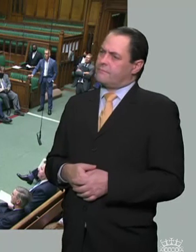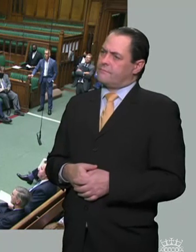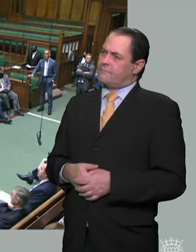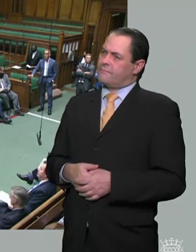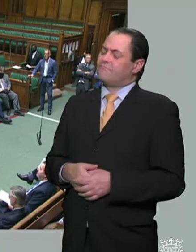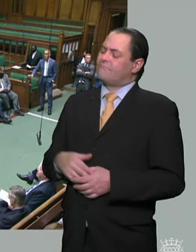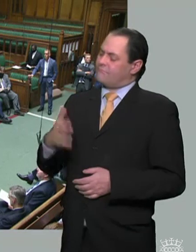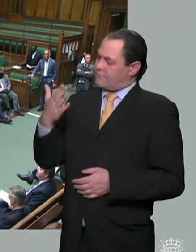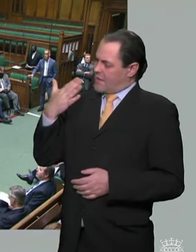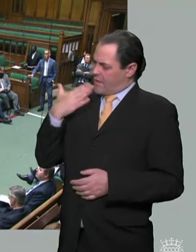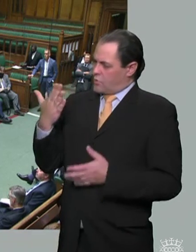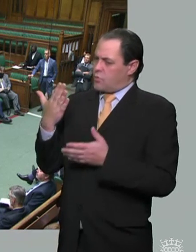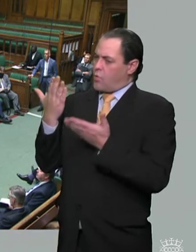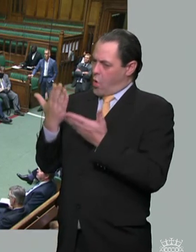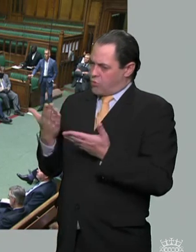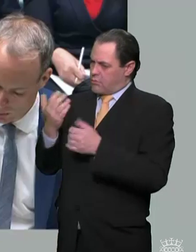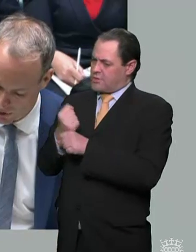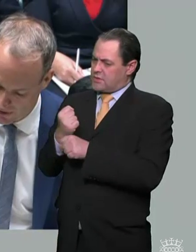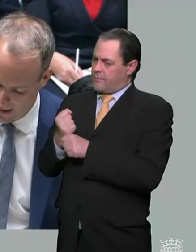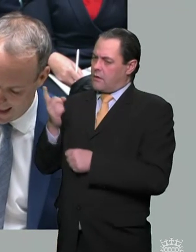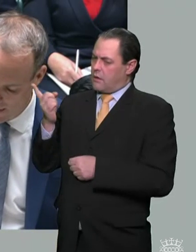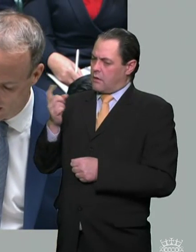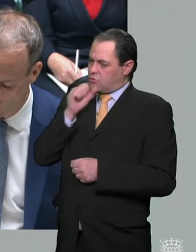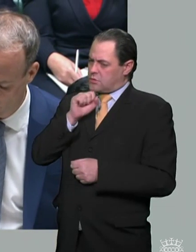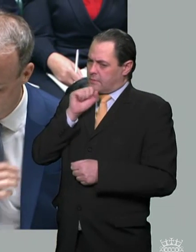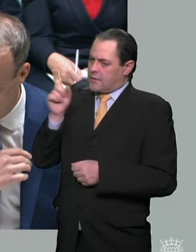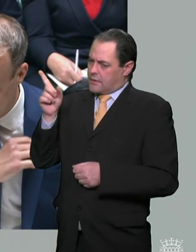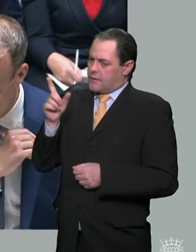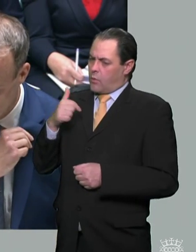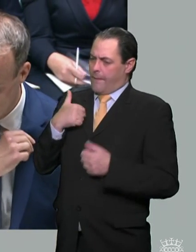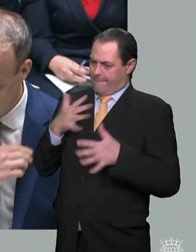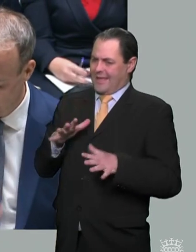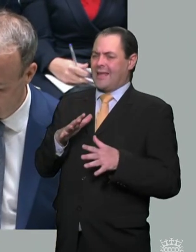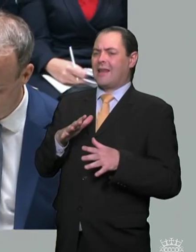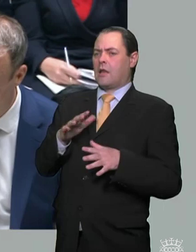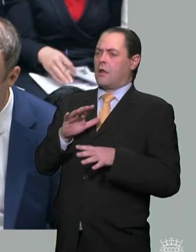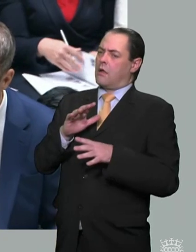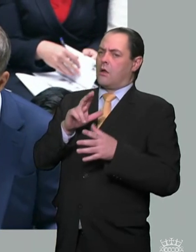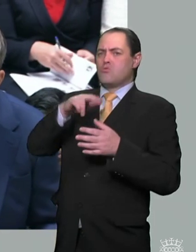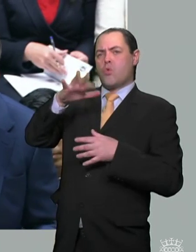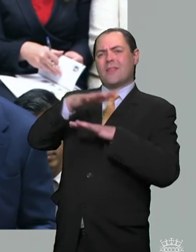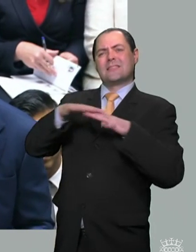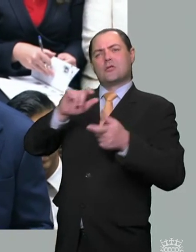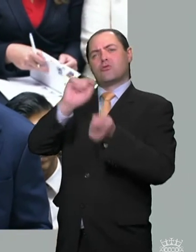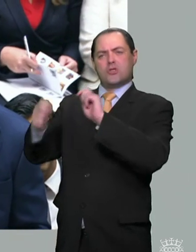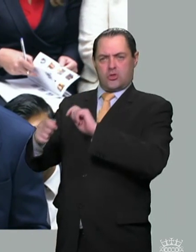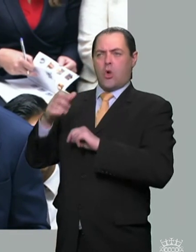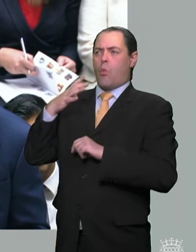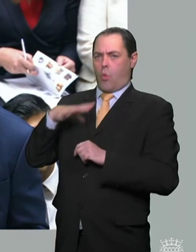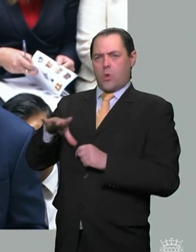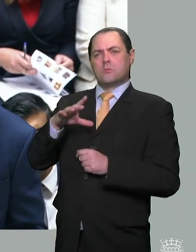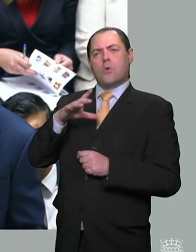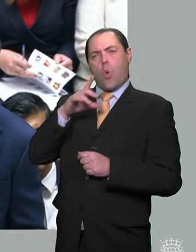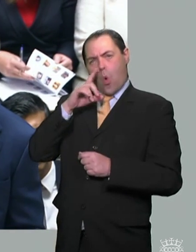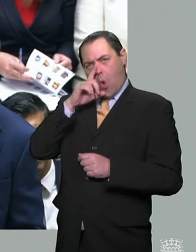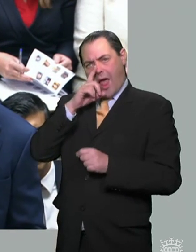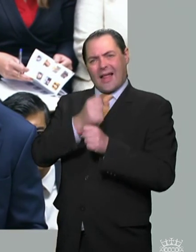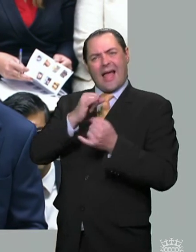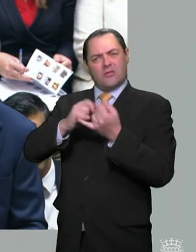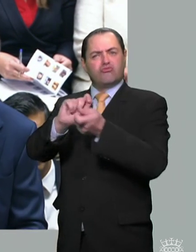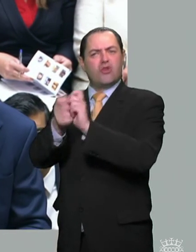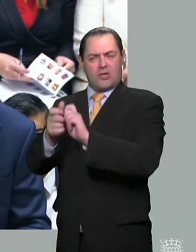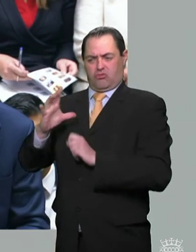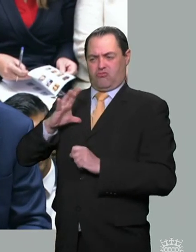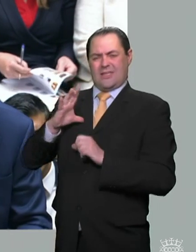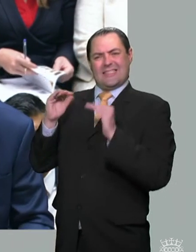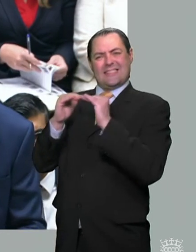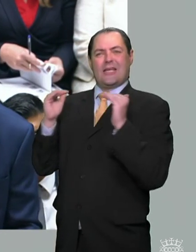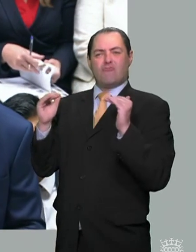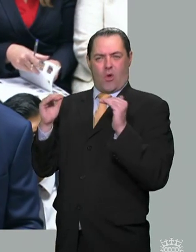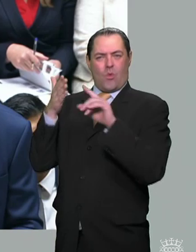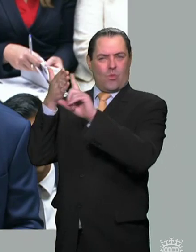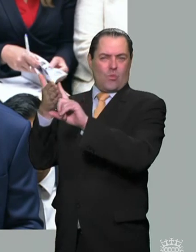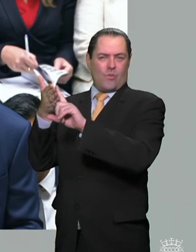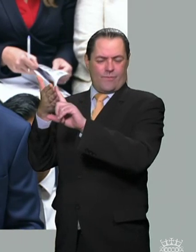I thank the honourable Gentleman for his question. We launched the landmark North sea transition deal to transform the oil and gas sector in preparation for net zero, so we have a plan.